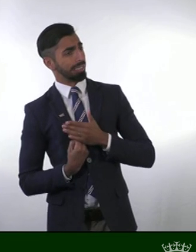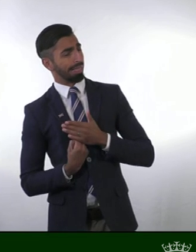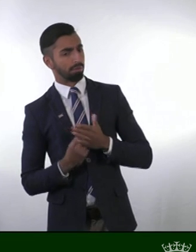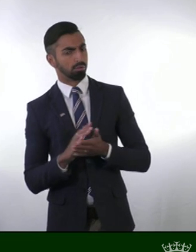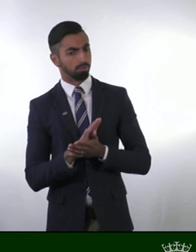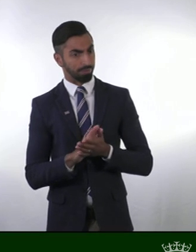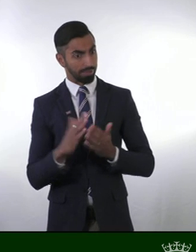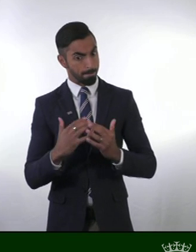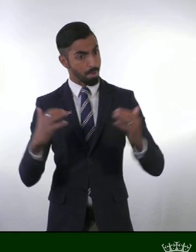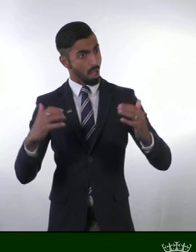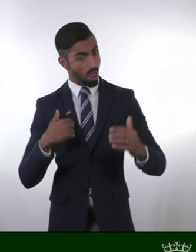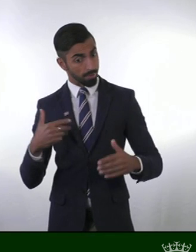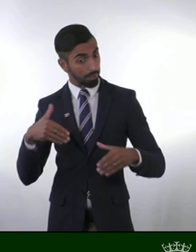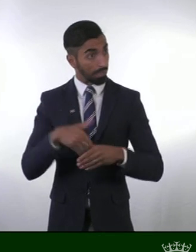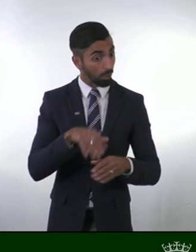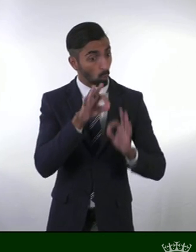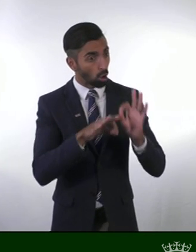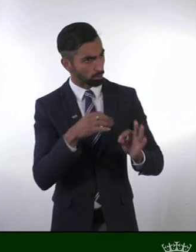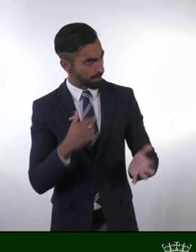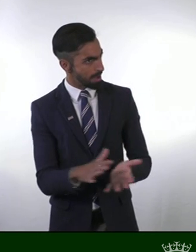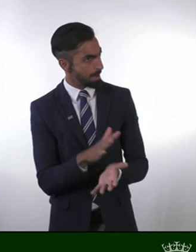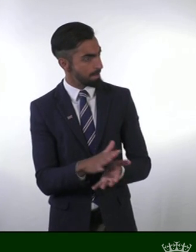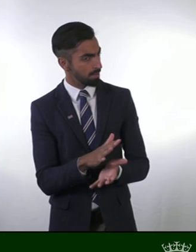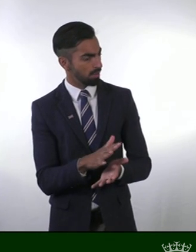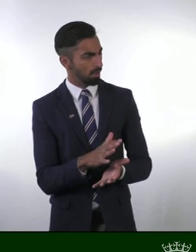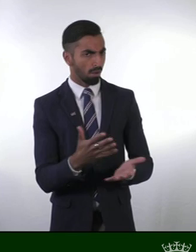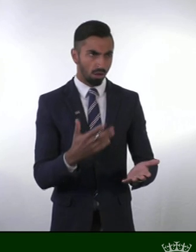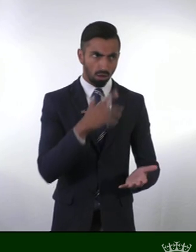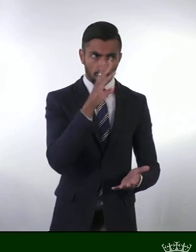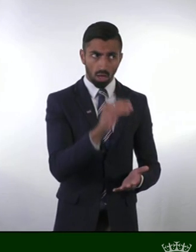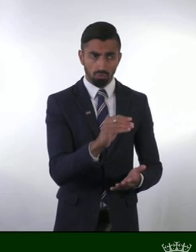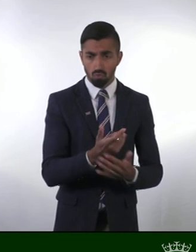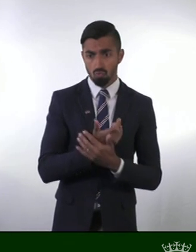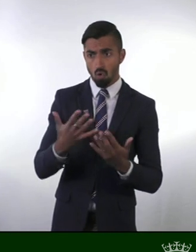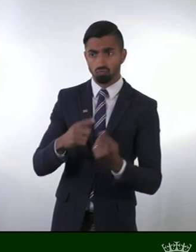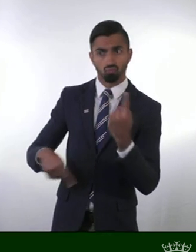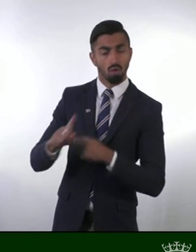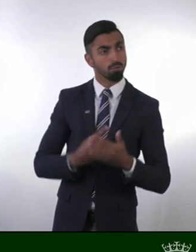Many shielded people have contacted me, worried about Government guidance on going for walks.